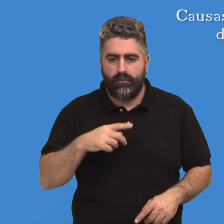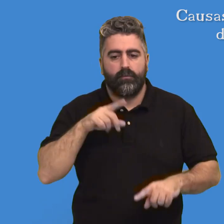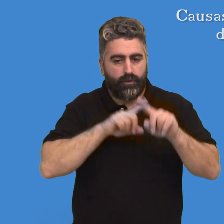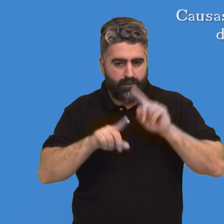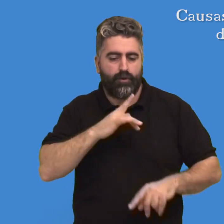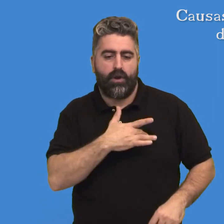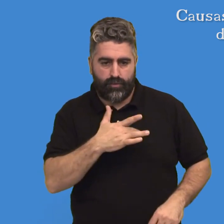problema